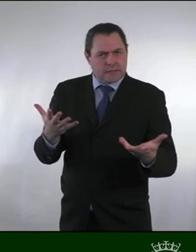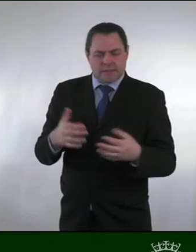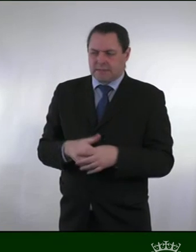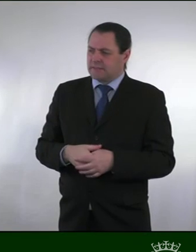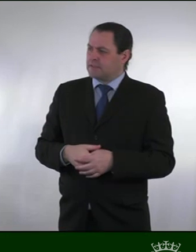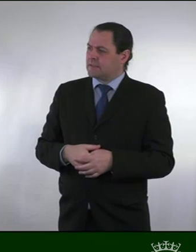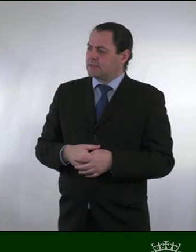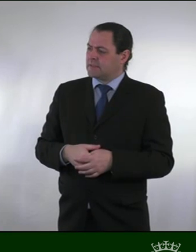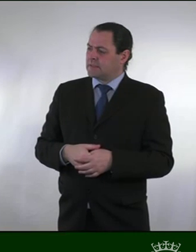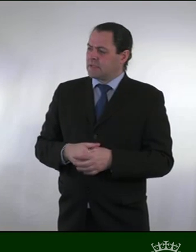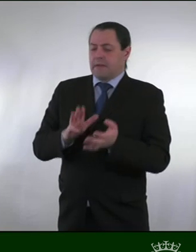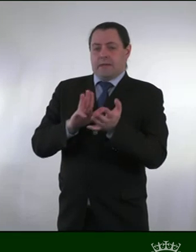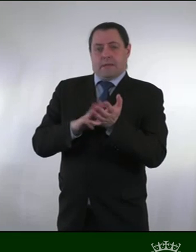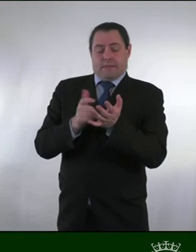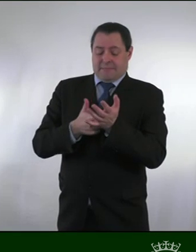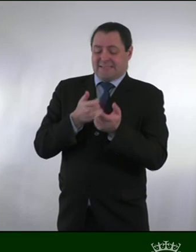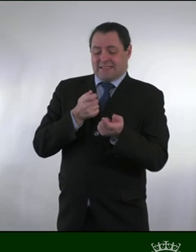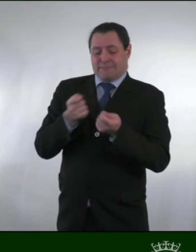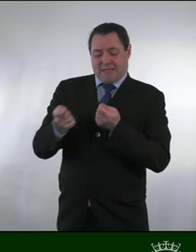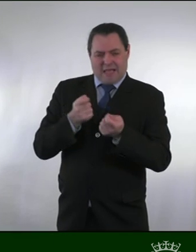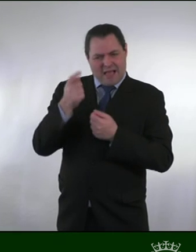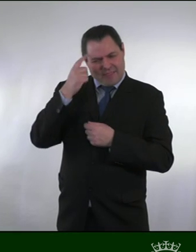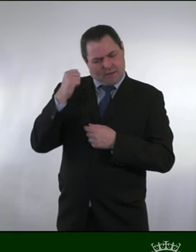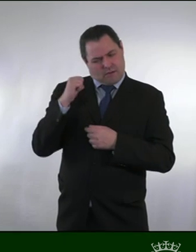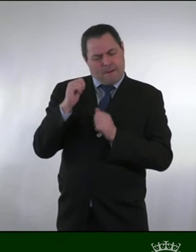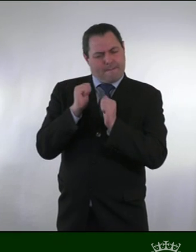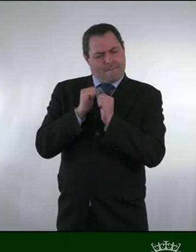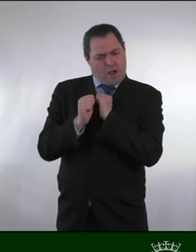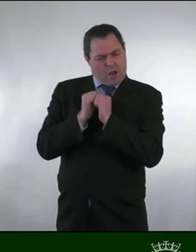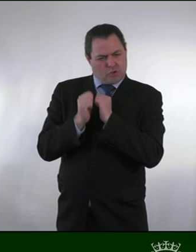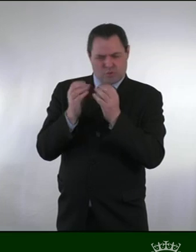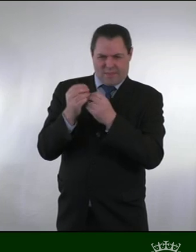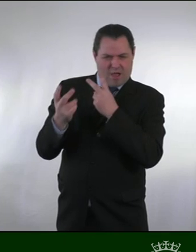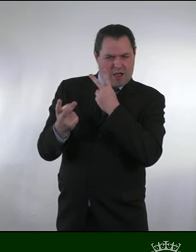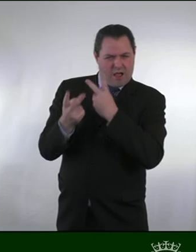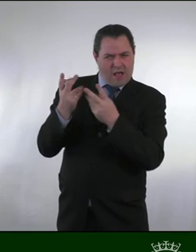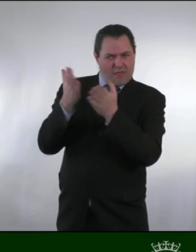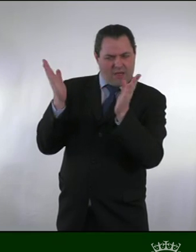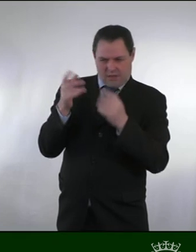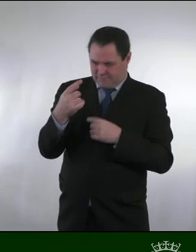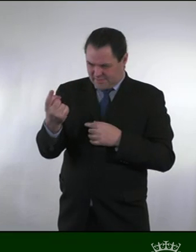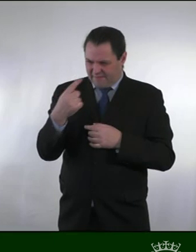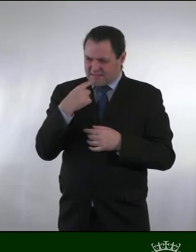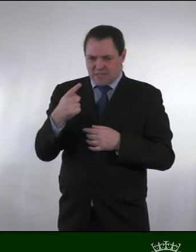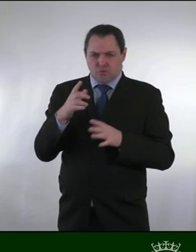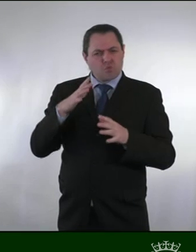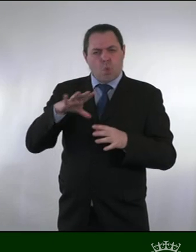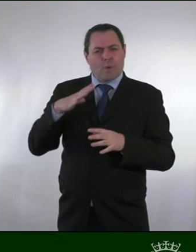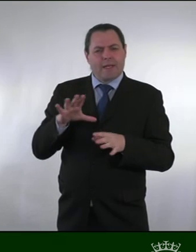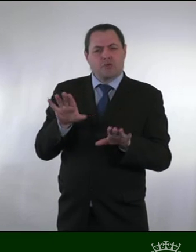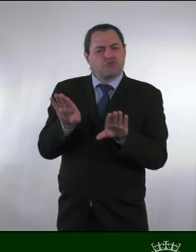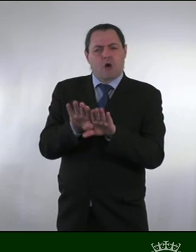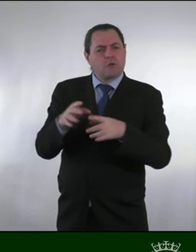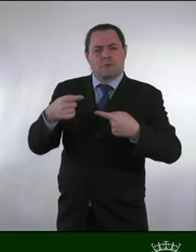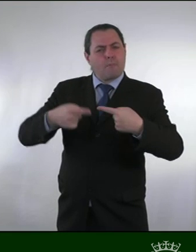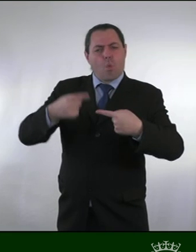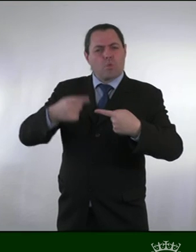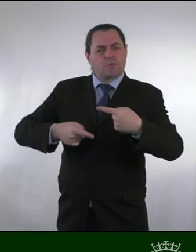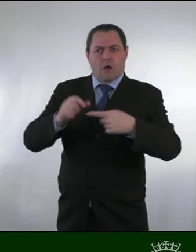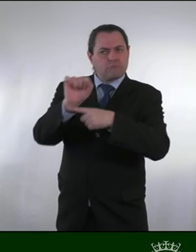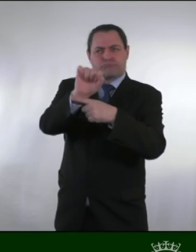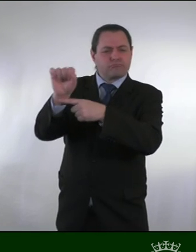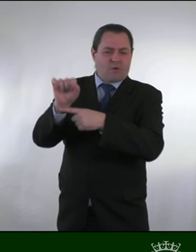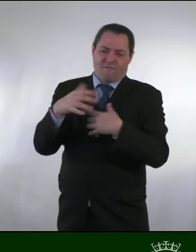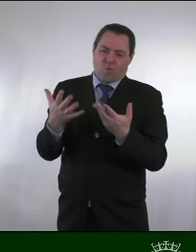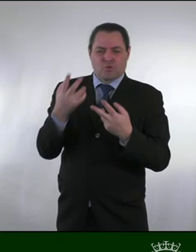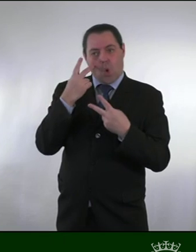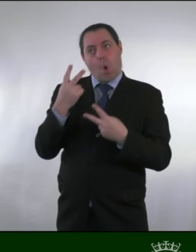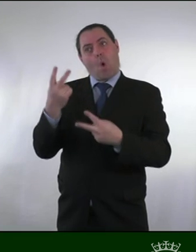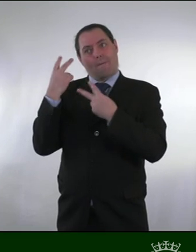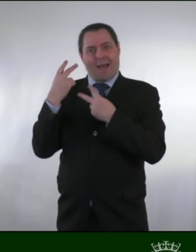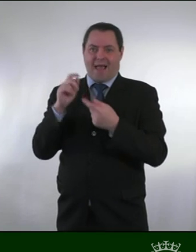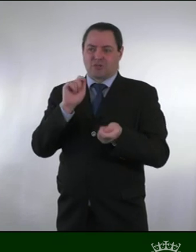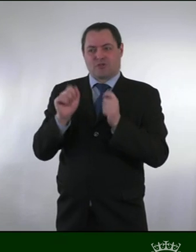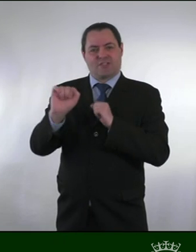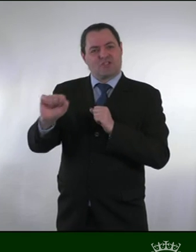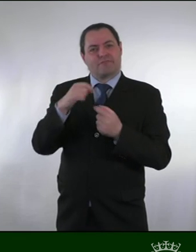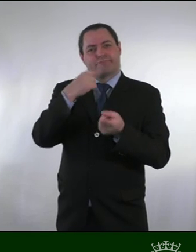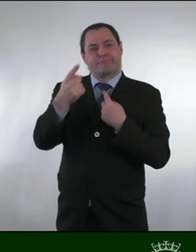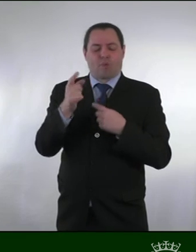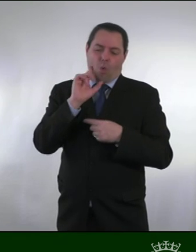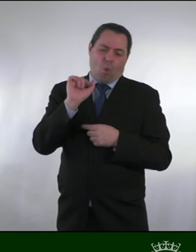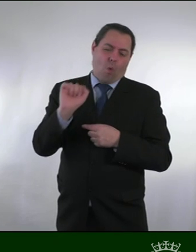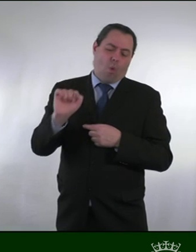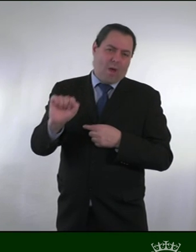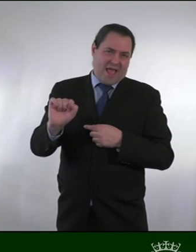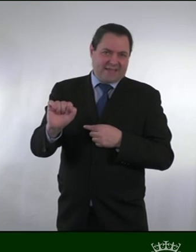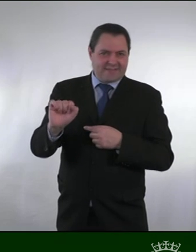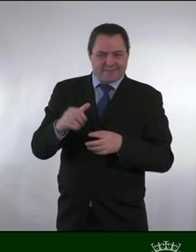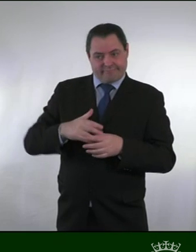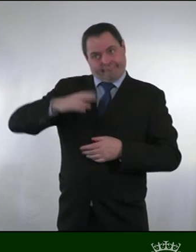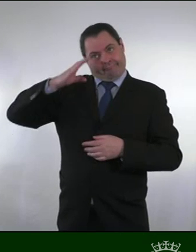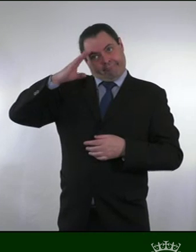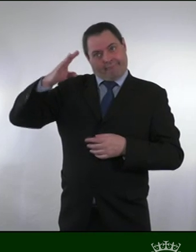I think, last March, the right honourable and learned Gentleman, along with many others, was actually saying that we did not need to close the borders, but as usual, Captain Hindsight has changed his tune to suit events.